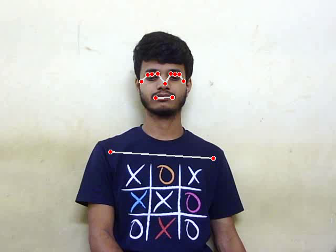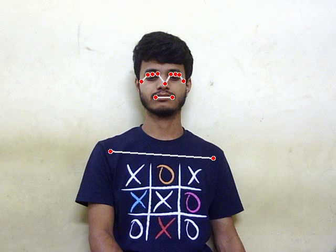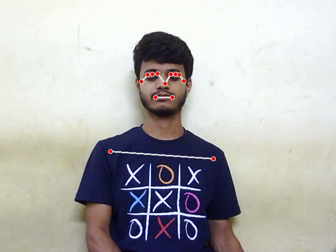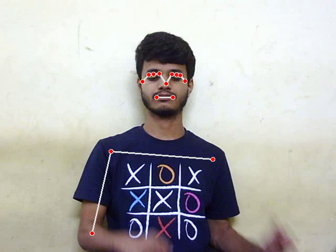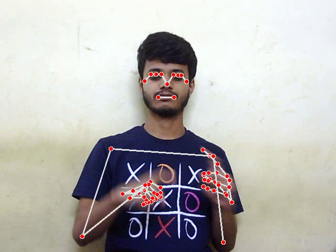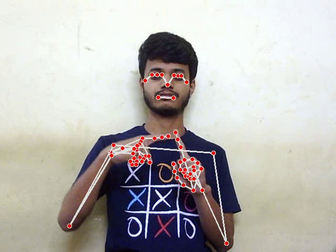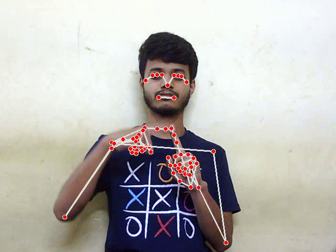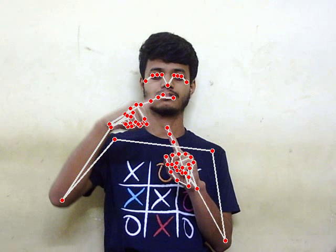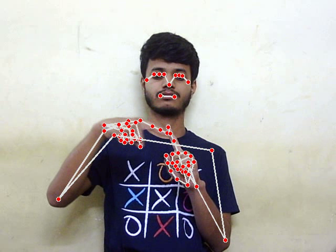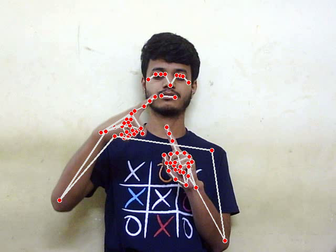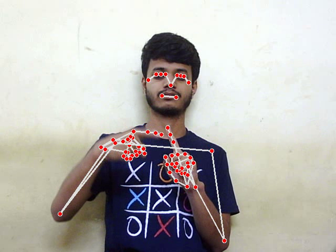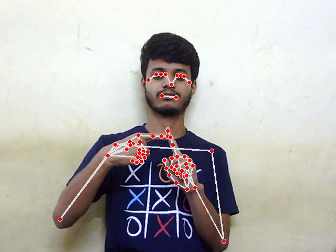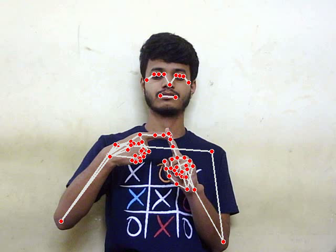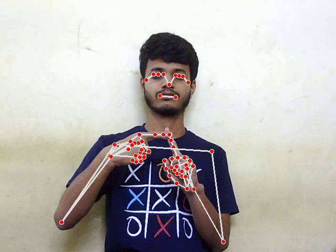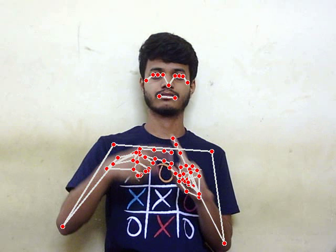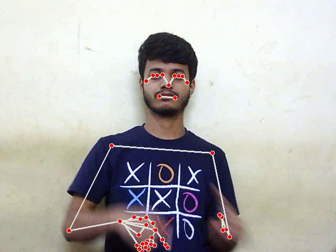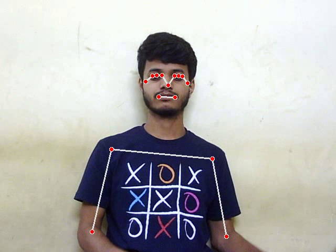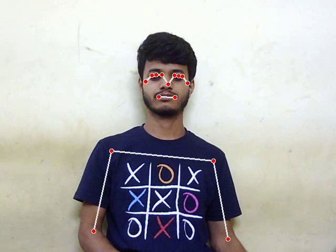when